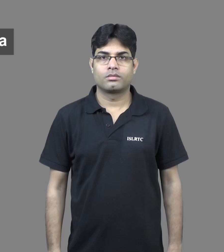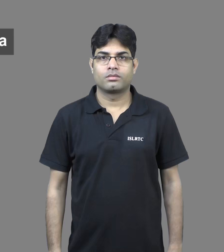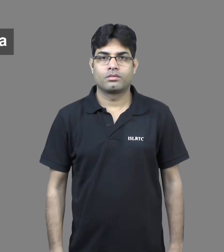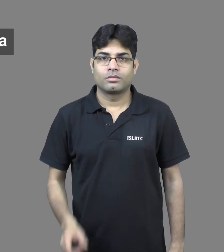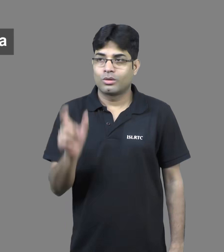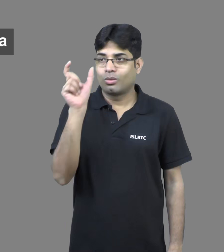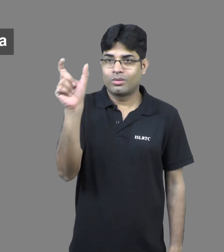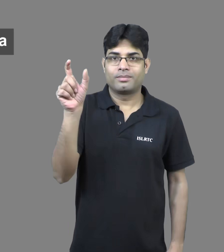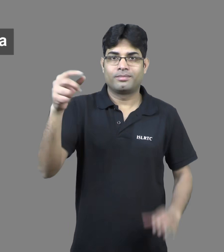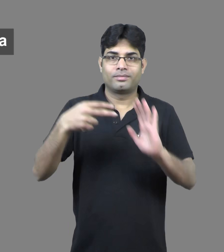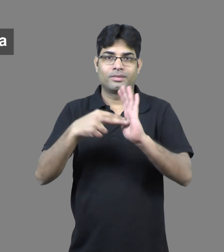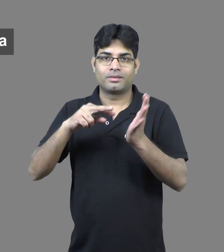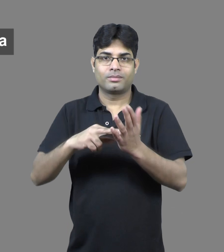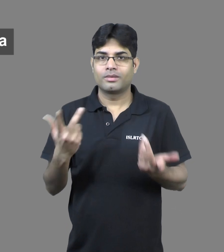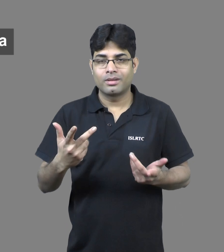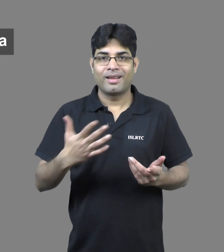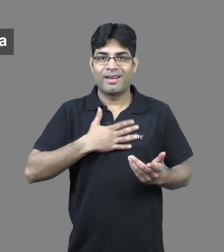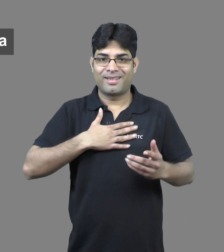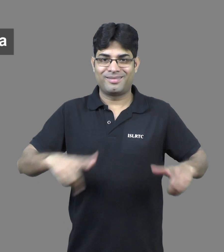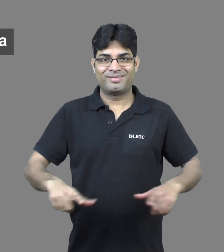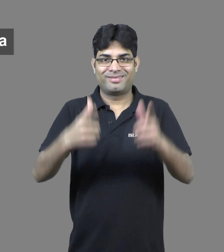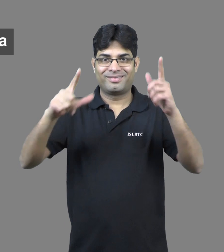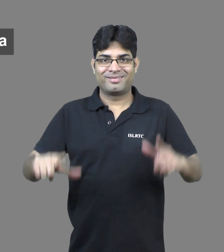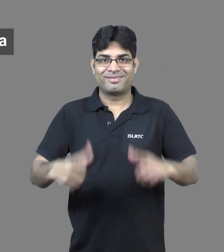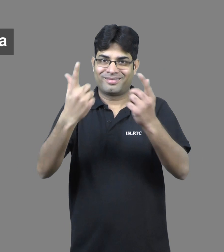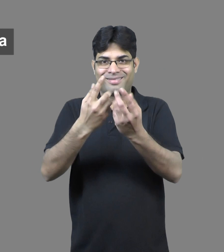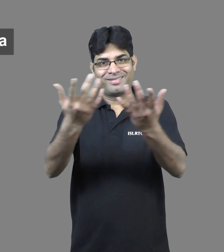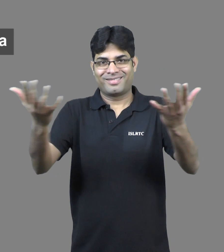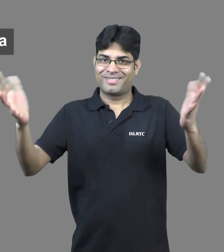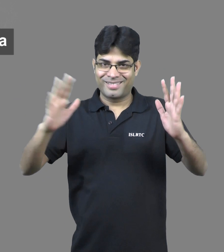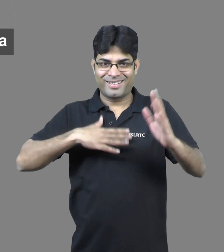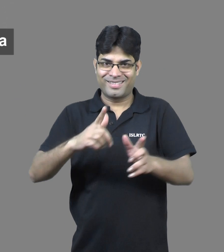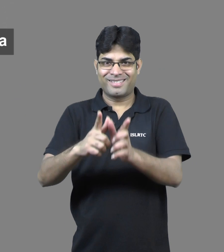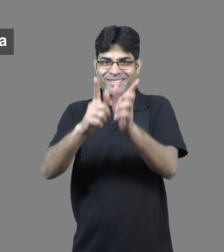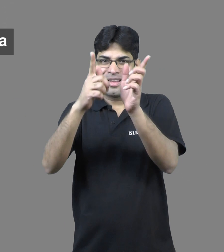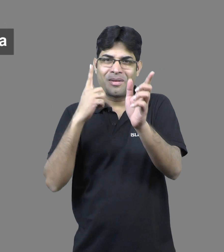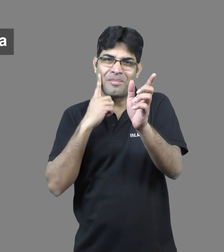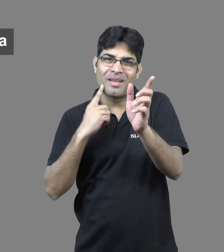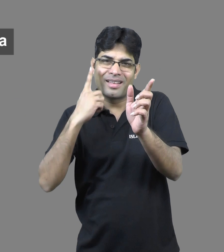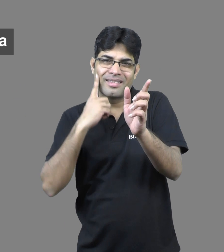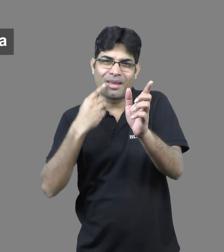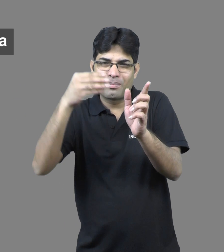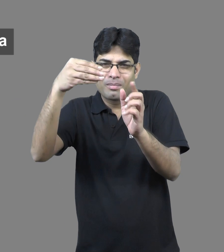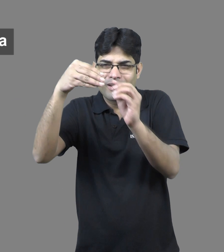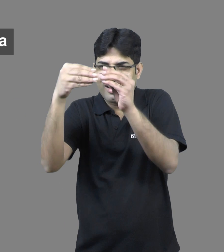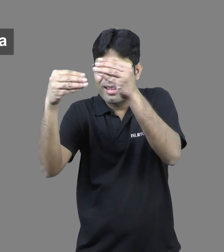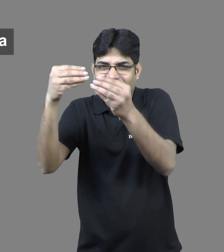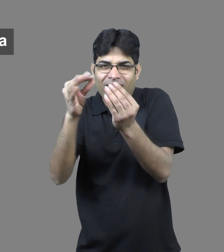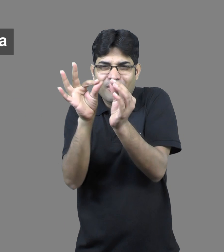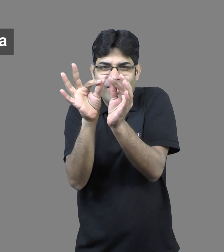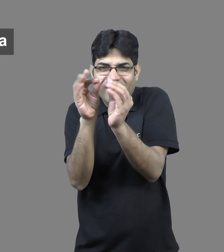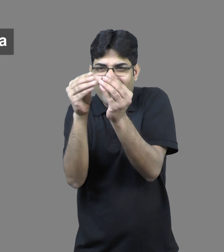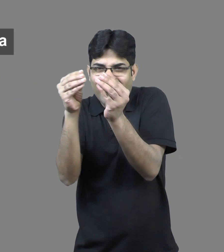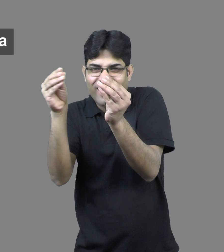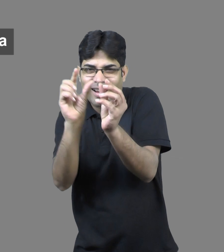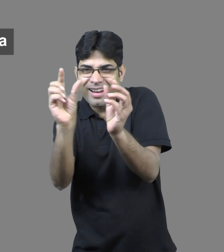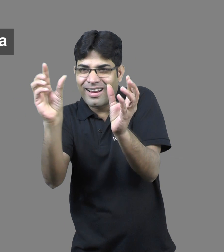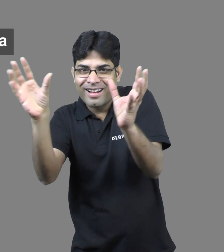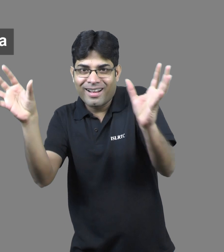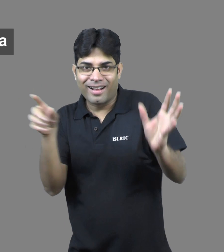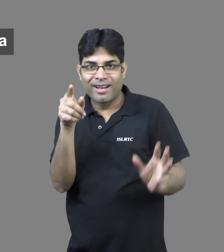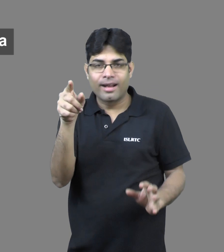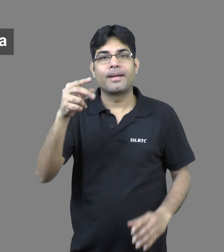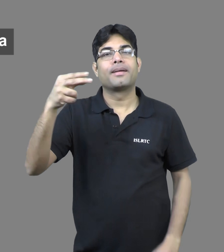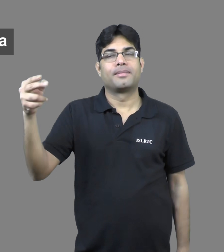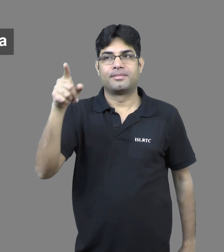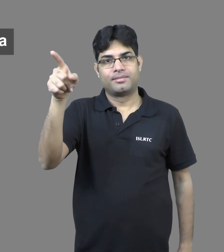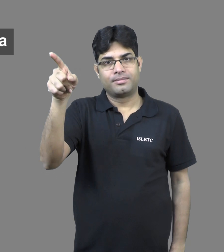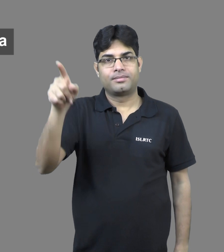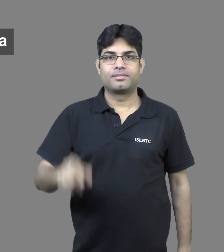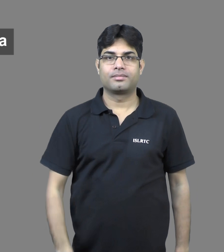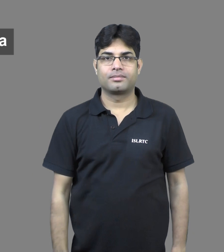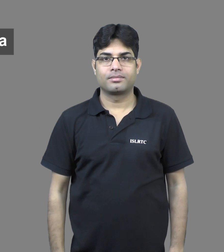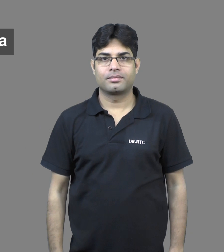Sesbenia Aegyptiaca